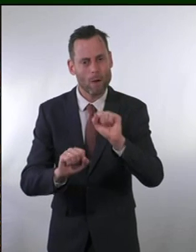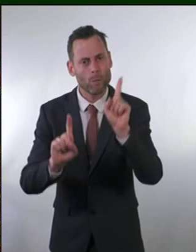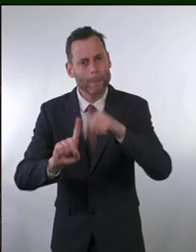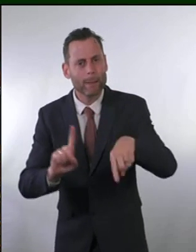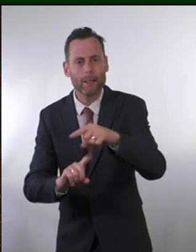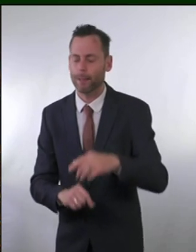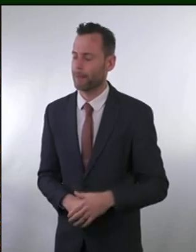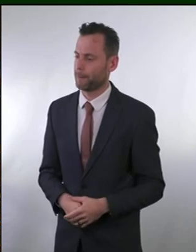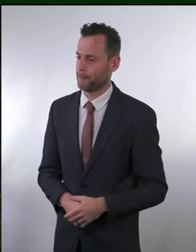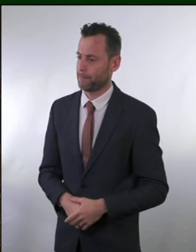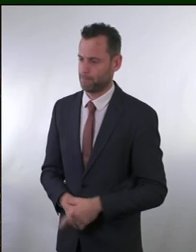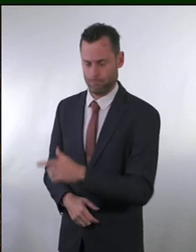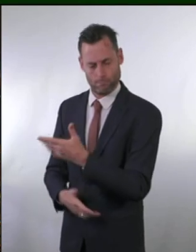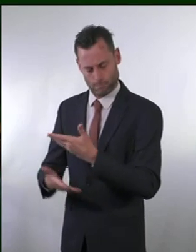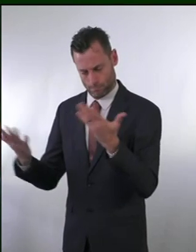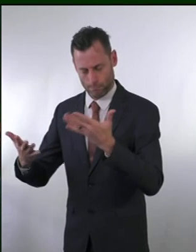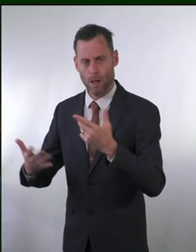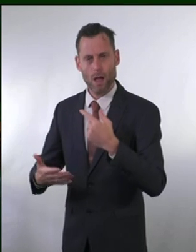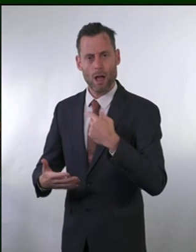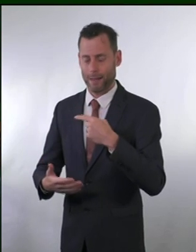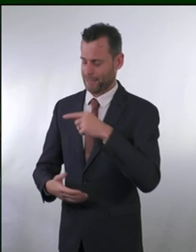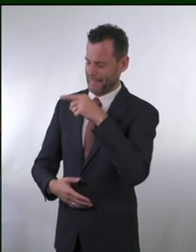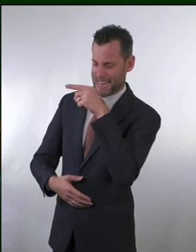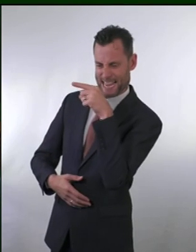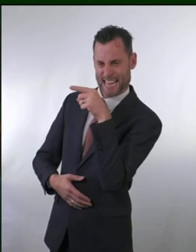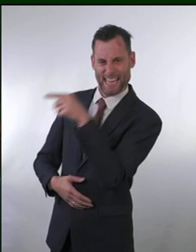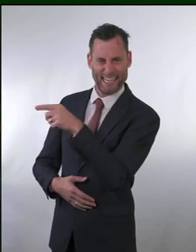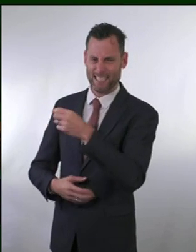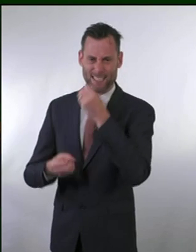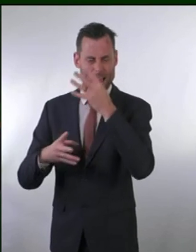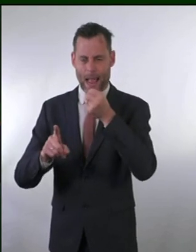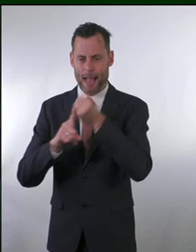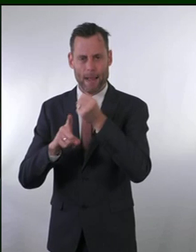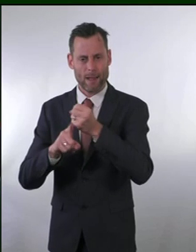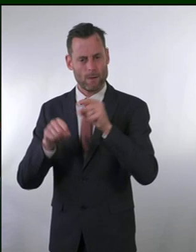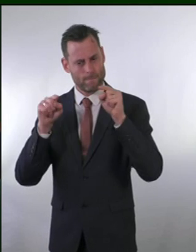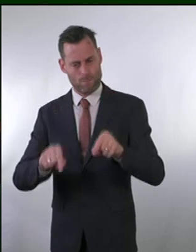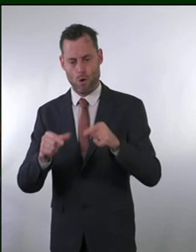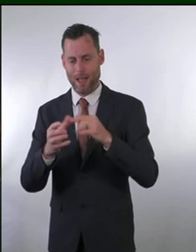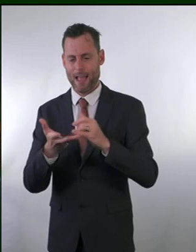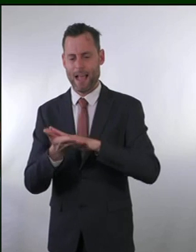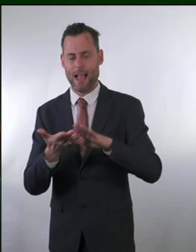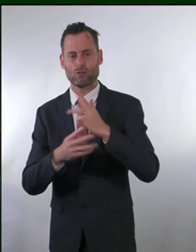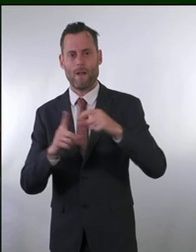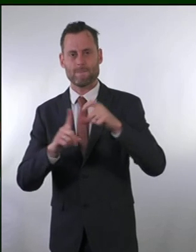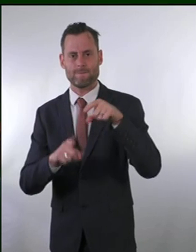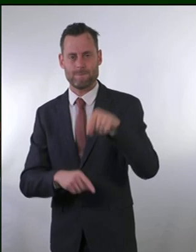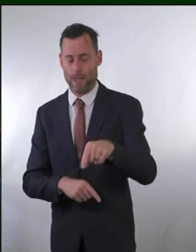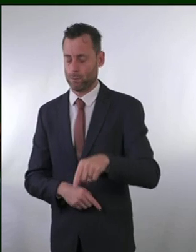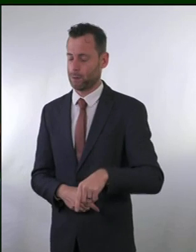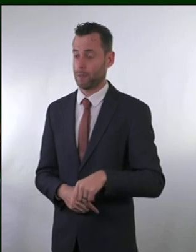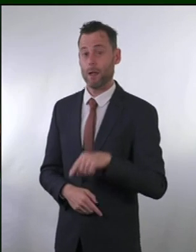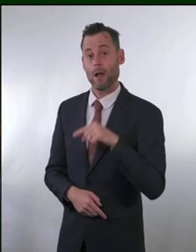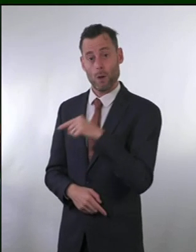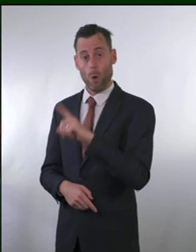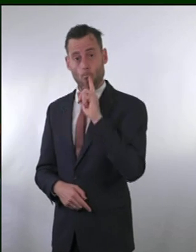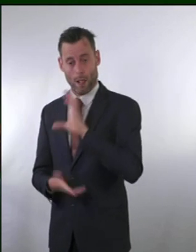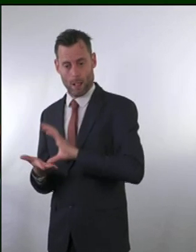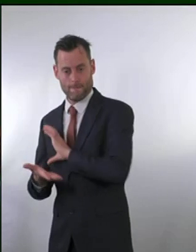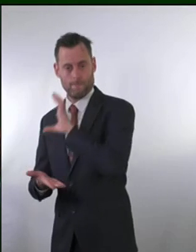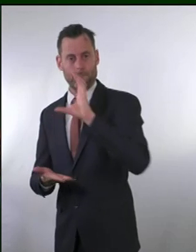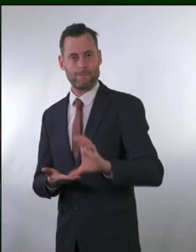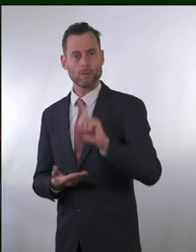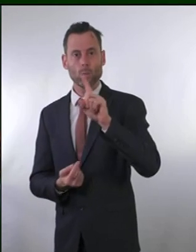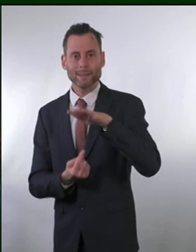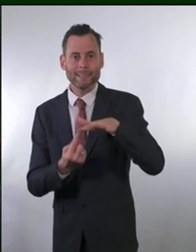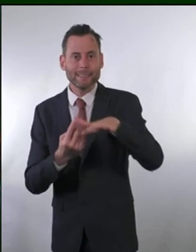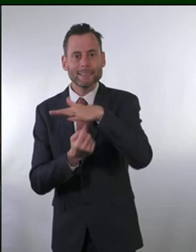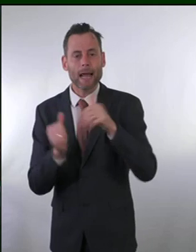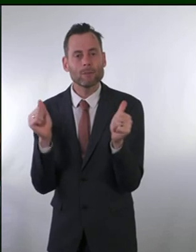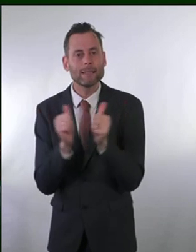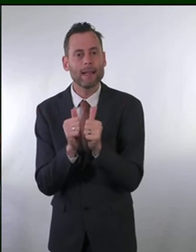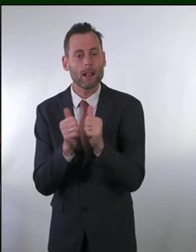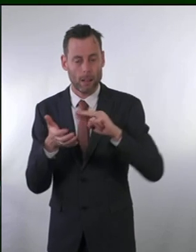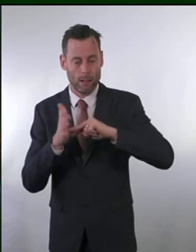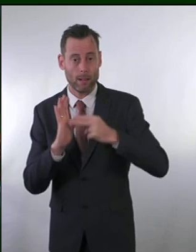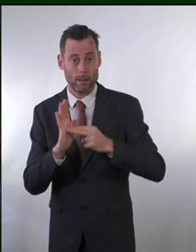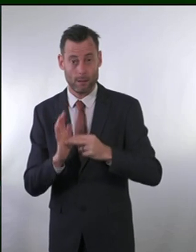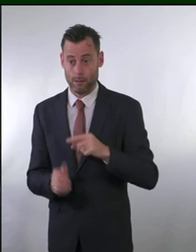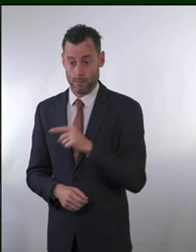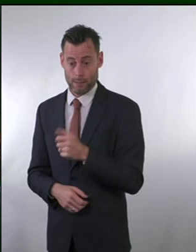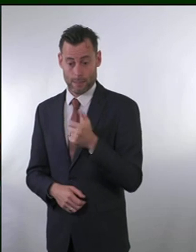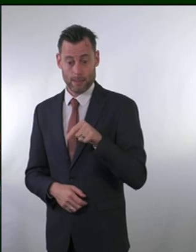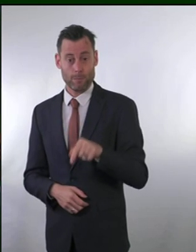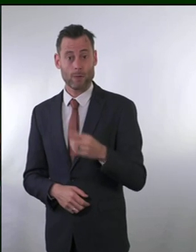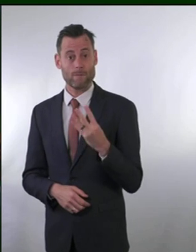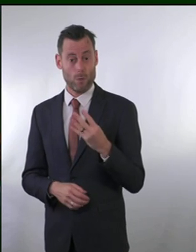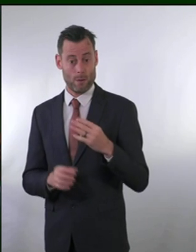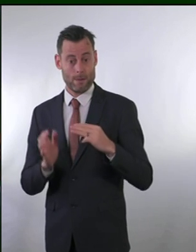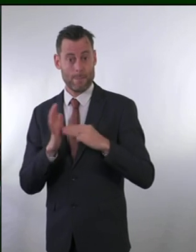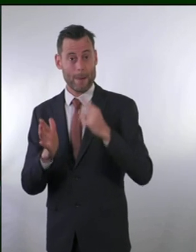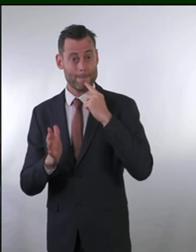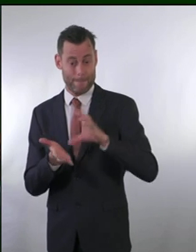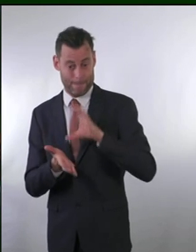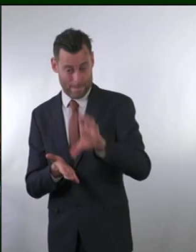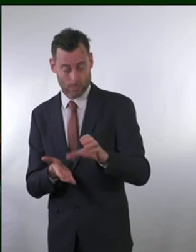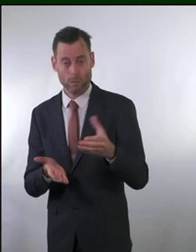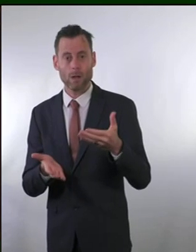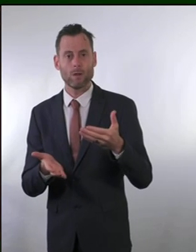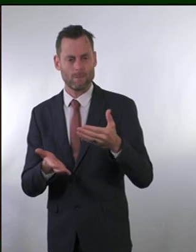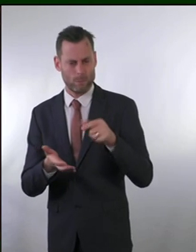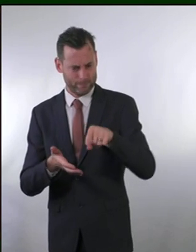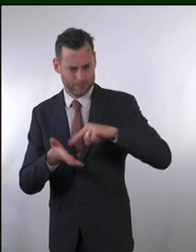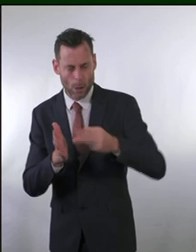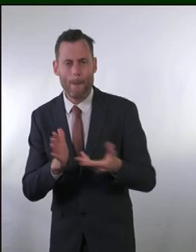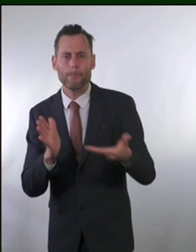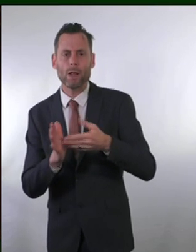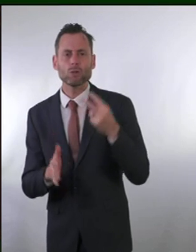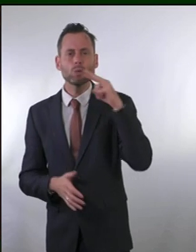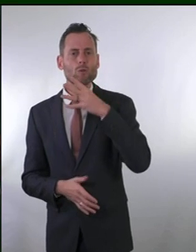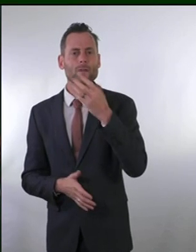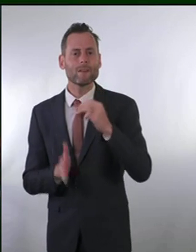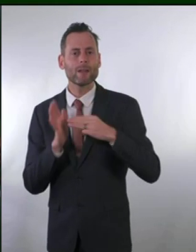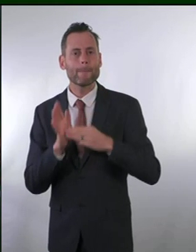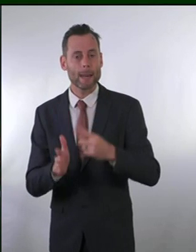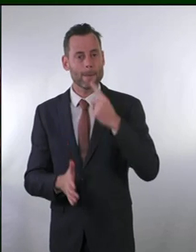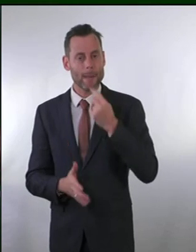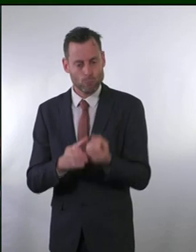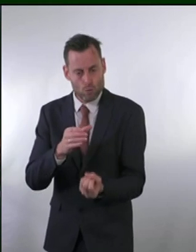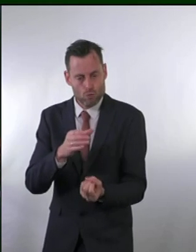Yes, indeed. I can tell my hon. Friend, who is a fantastic campaigner for Ashfield, that it is in line for the town deal proposals, as part of the £3.6 billion town deals fund, and the £250 million growth deals announced through to 2021.